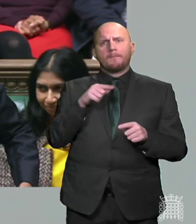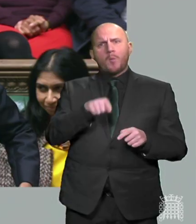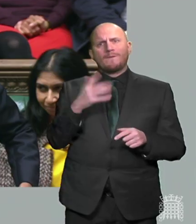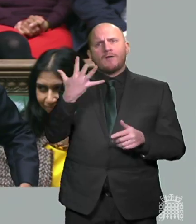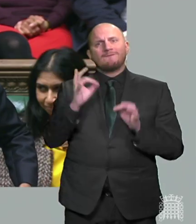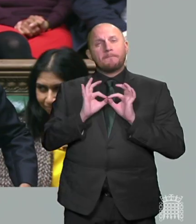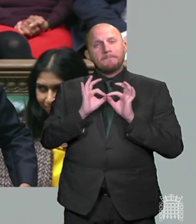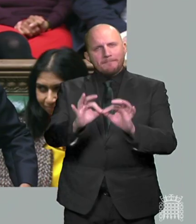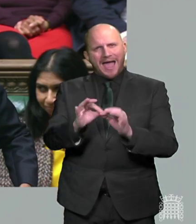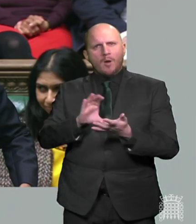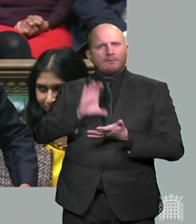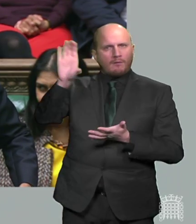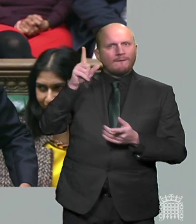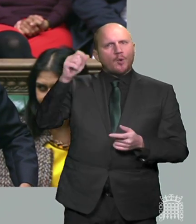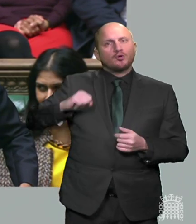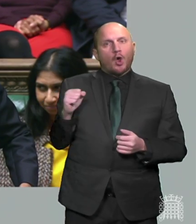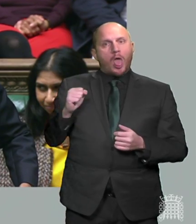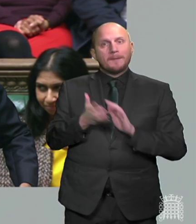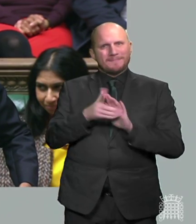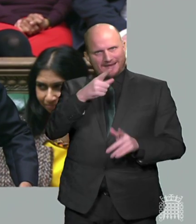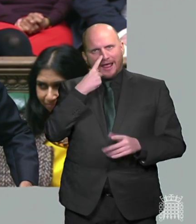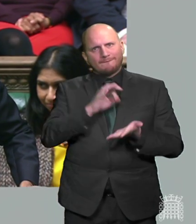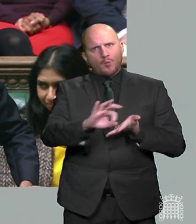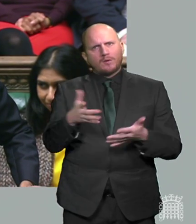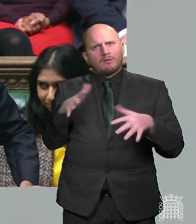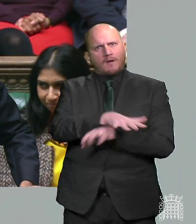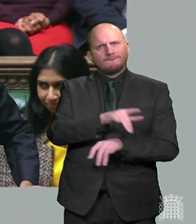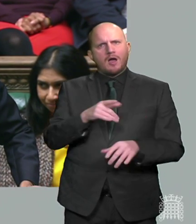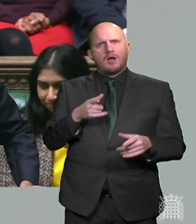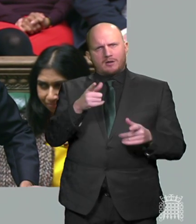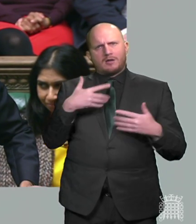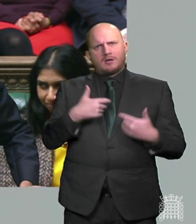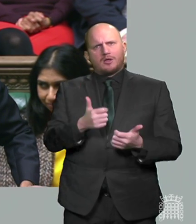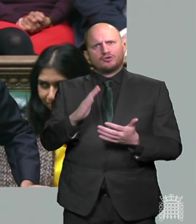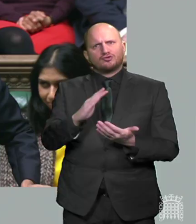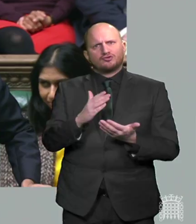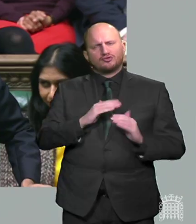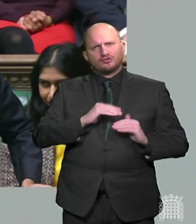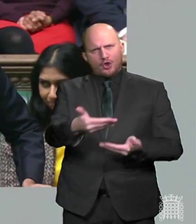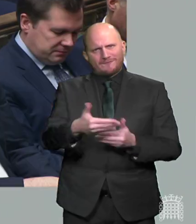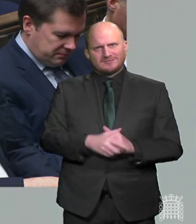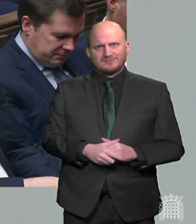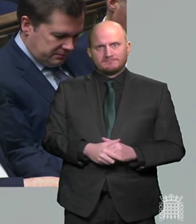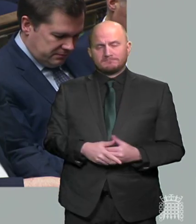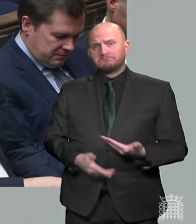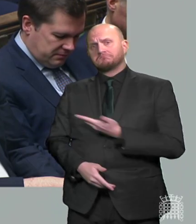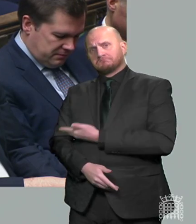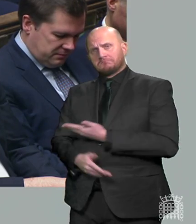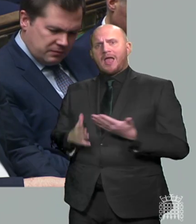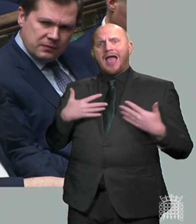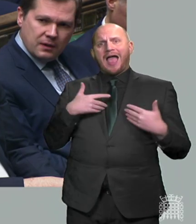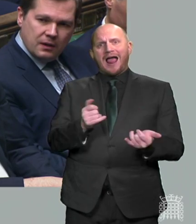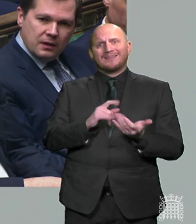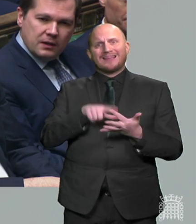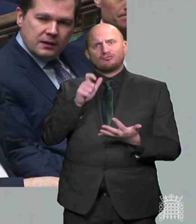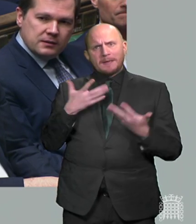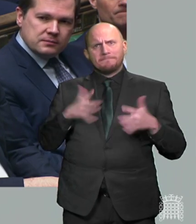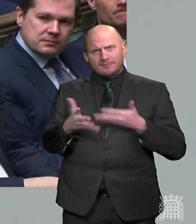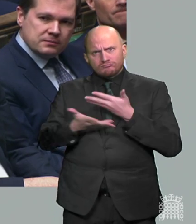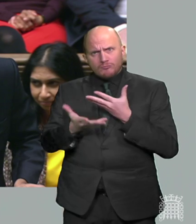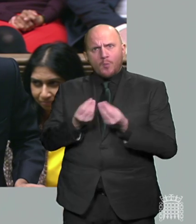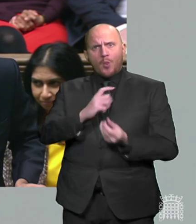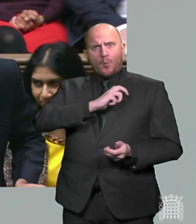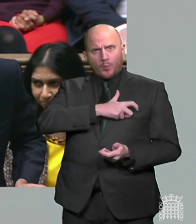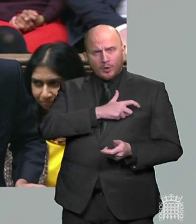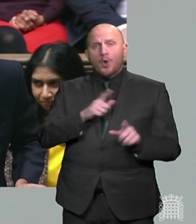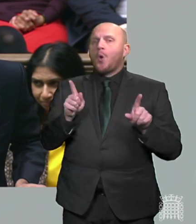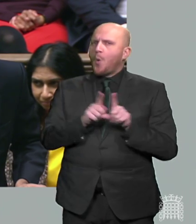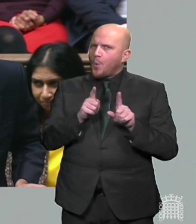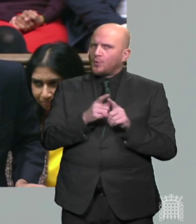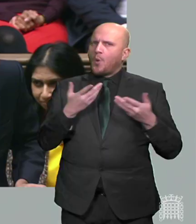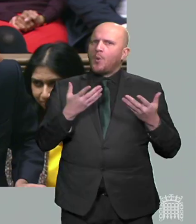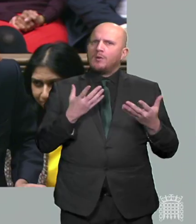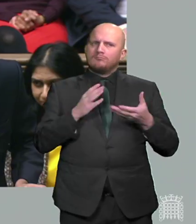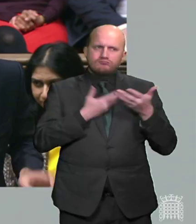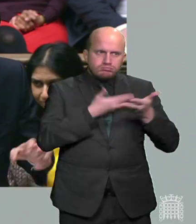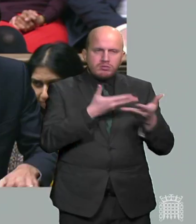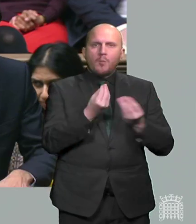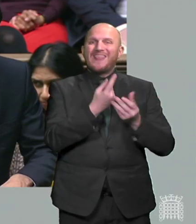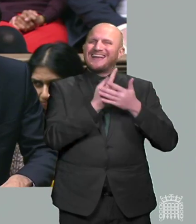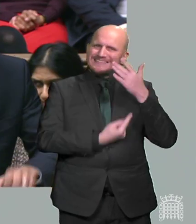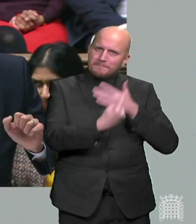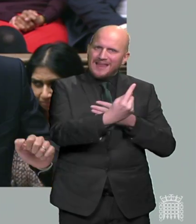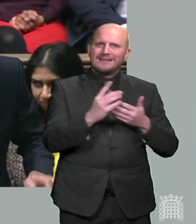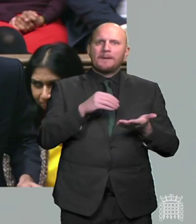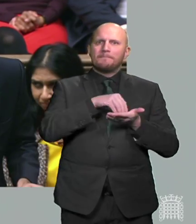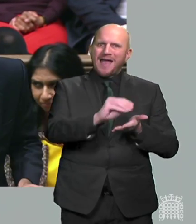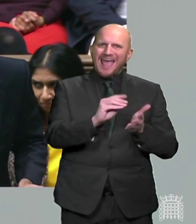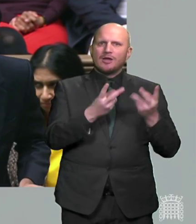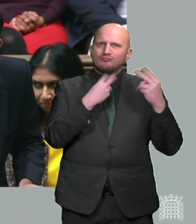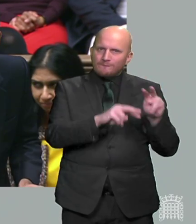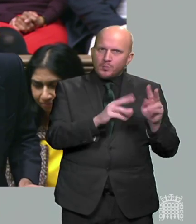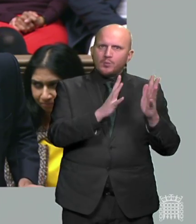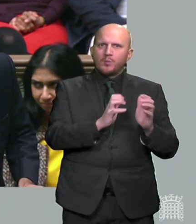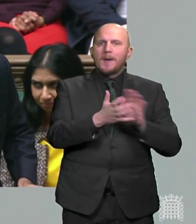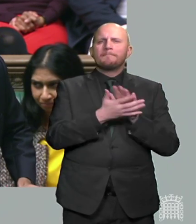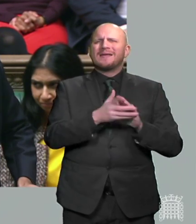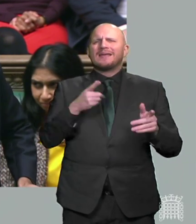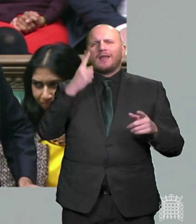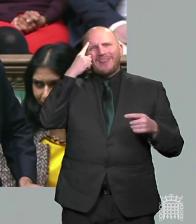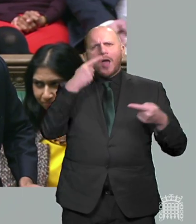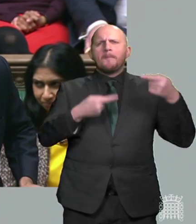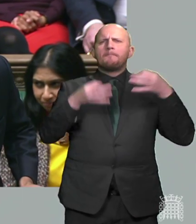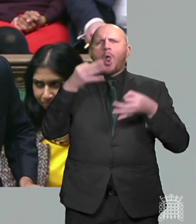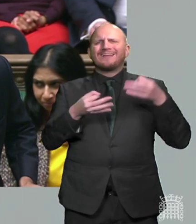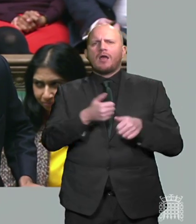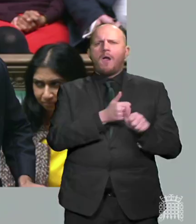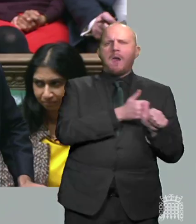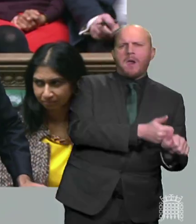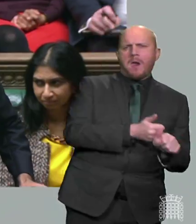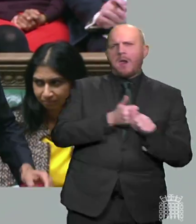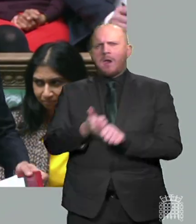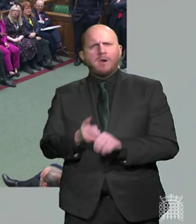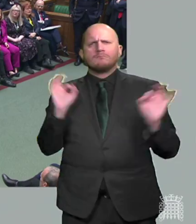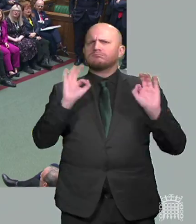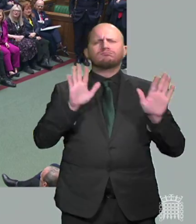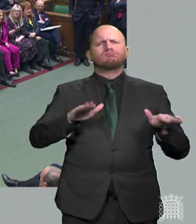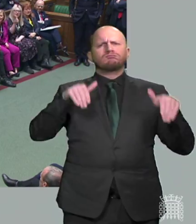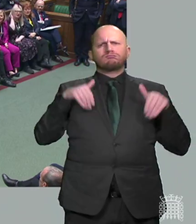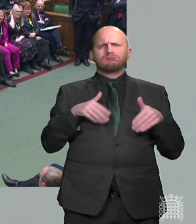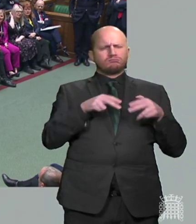The Health Secretary and other Ministers have engaged fully not just with the unions, but with an independent pay-setting process, which takes the politics out of the process and ensures that we can meet those independent requirements with a fair pay deal.